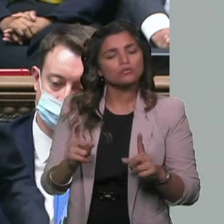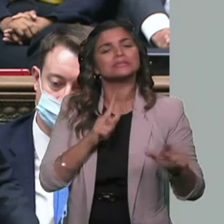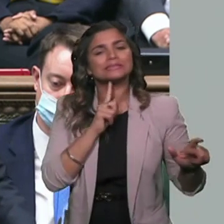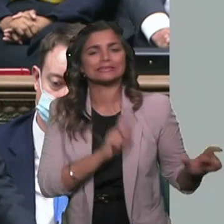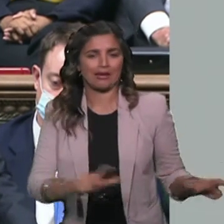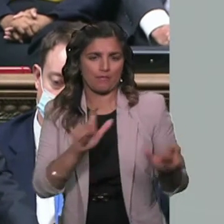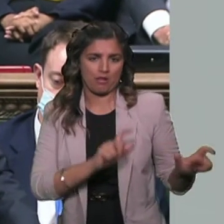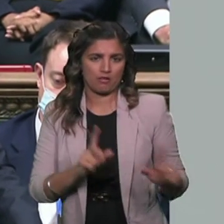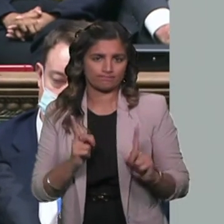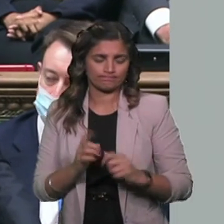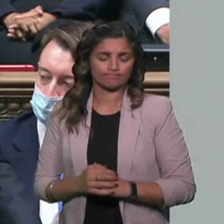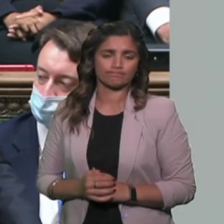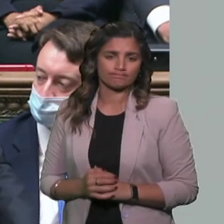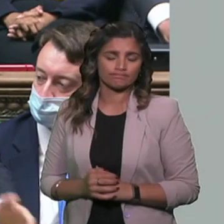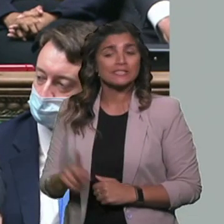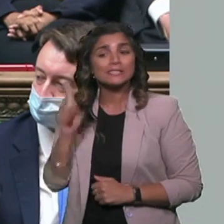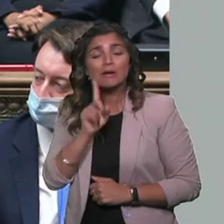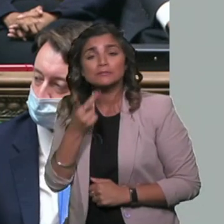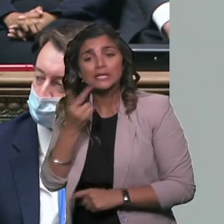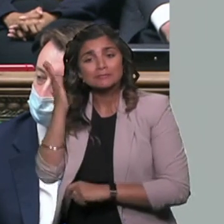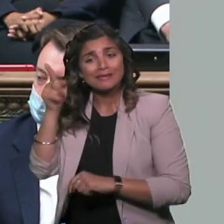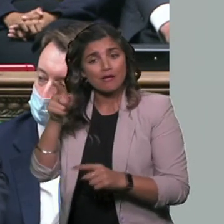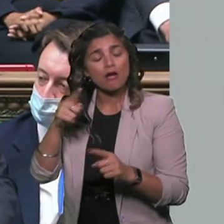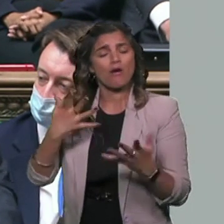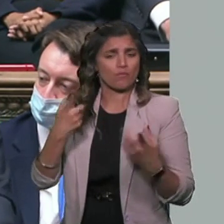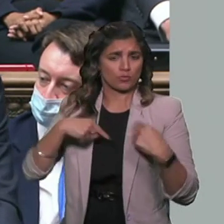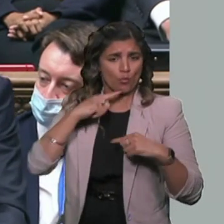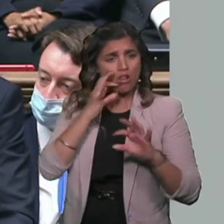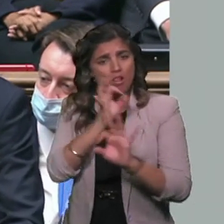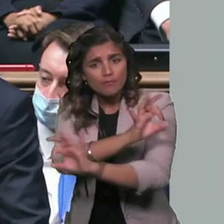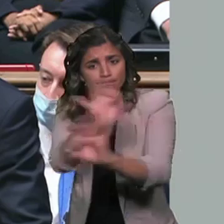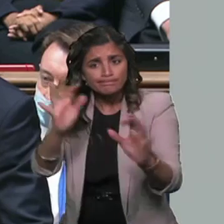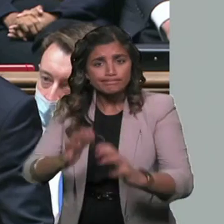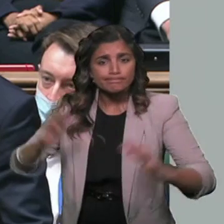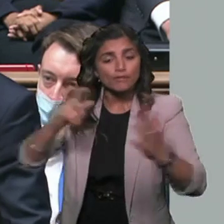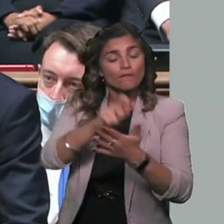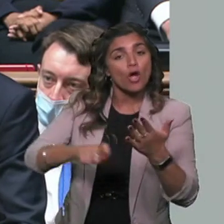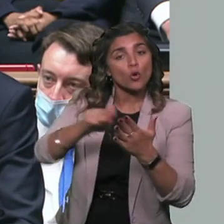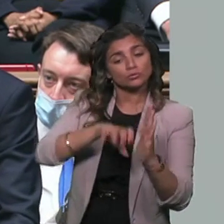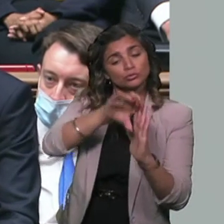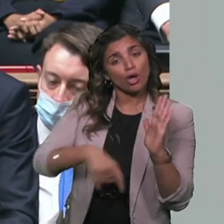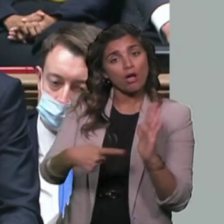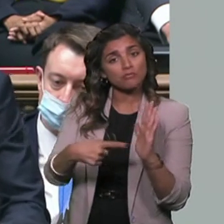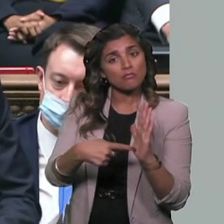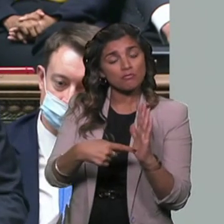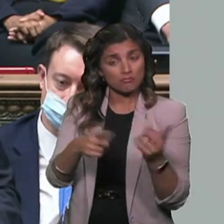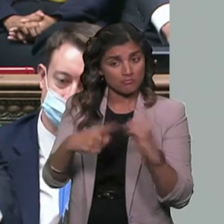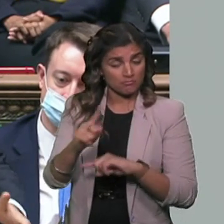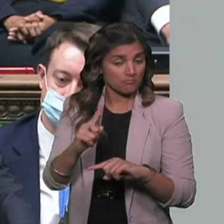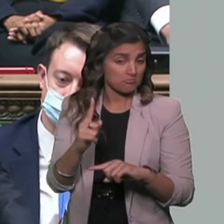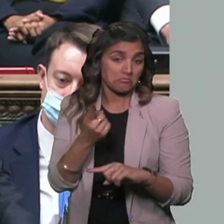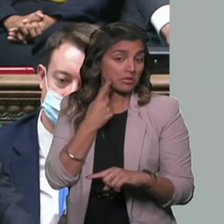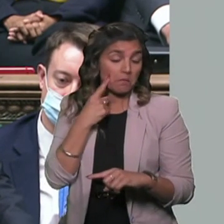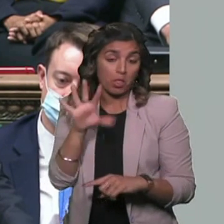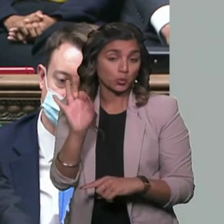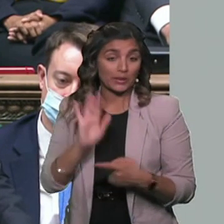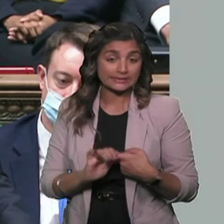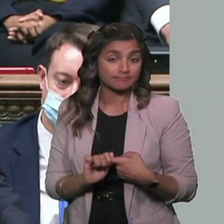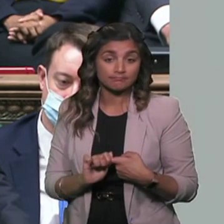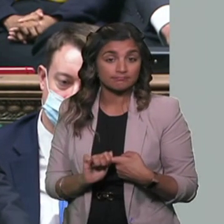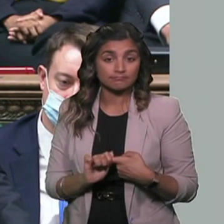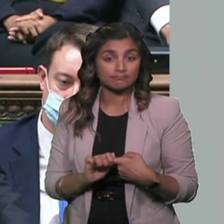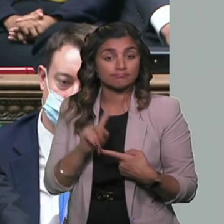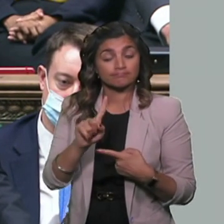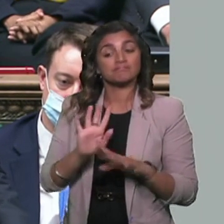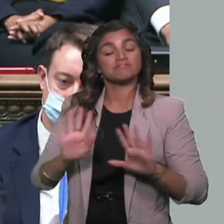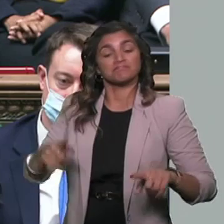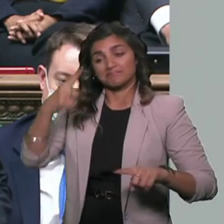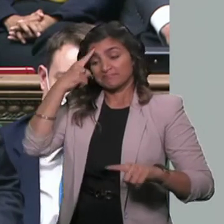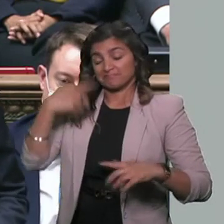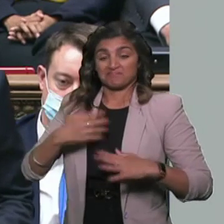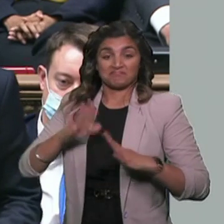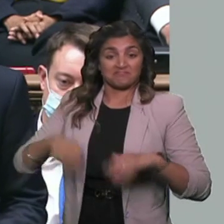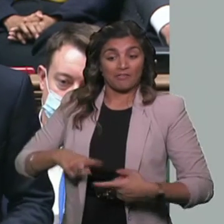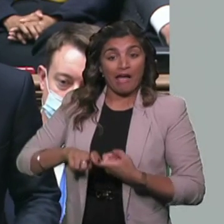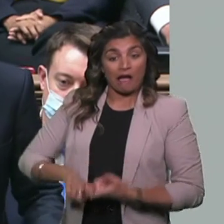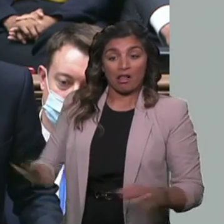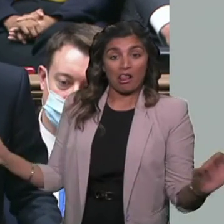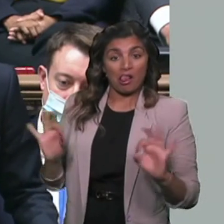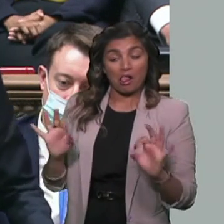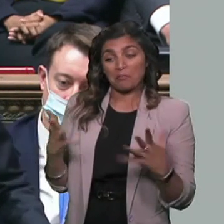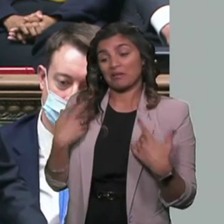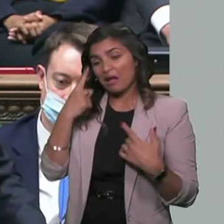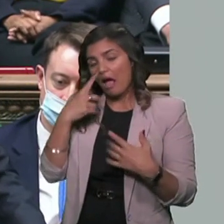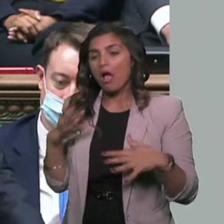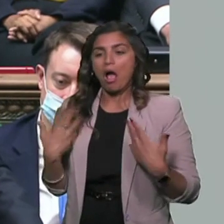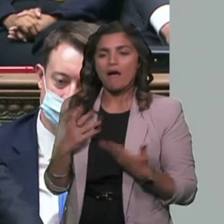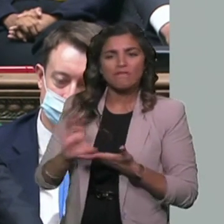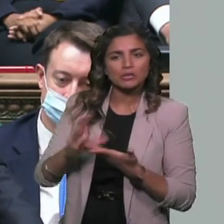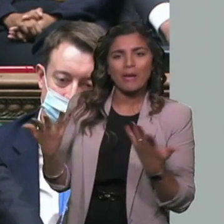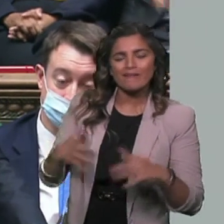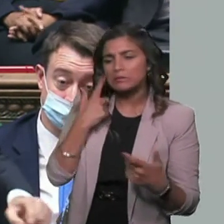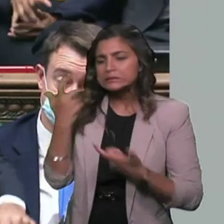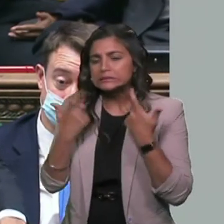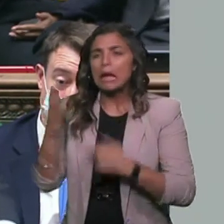The House will be asked to vote on our charter, giving Members a simple choice—to abandon our fiscal anchor and leave our economy adrift with reckless unfunded pledges, or to